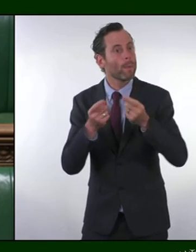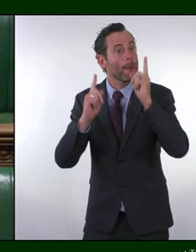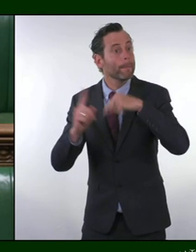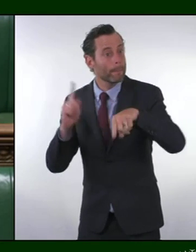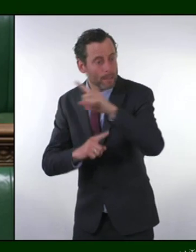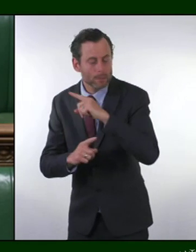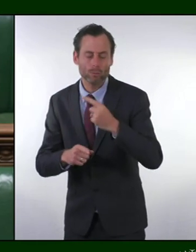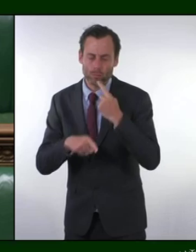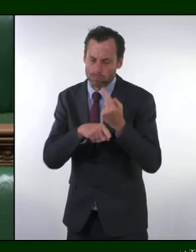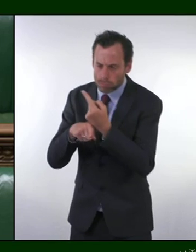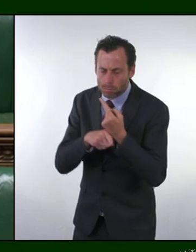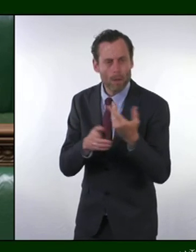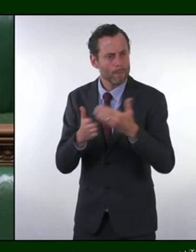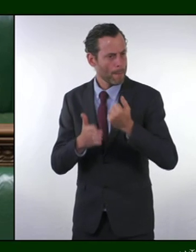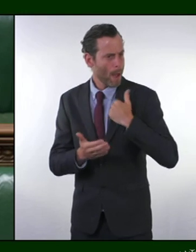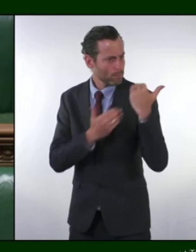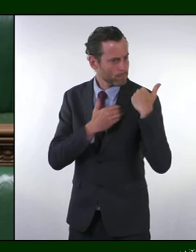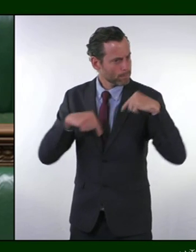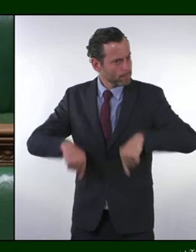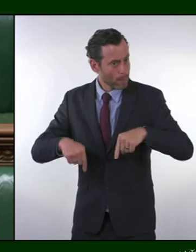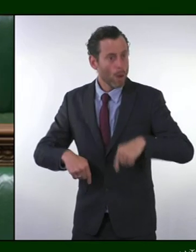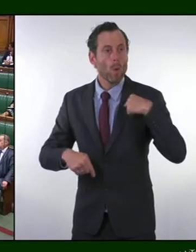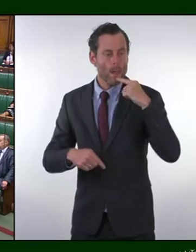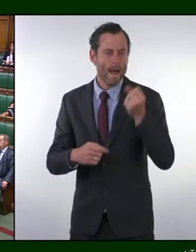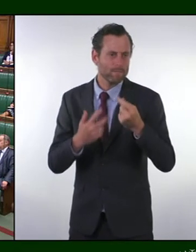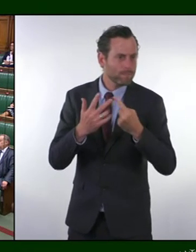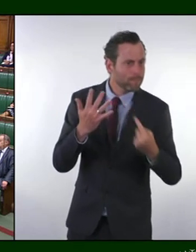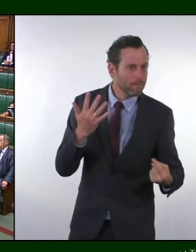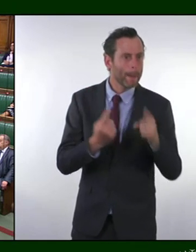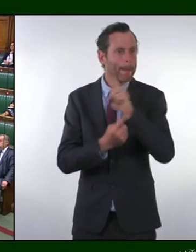In addition to my duties in this House, I shall have further such meetings later today.